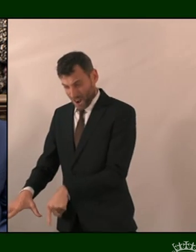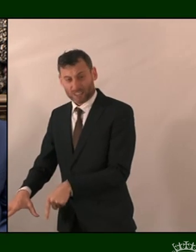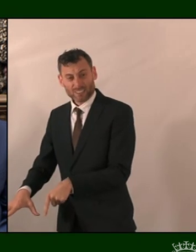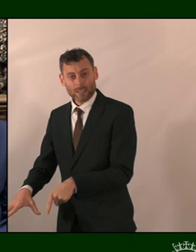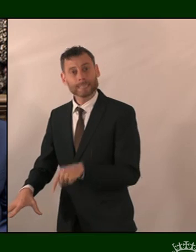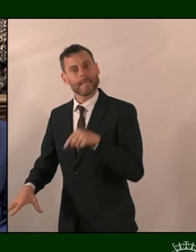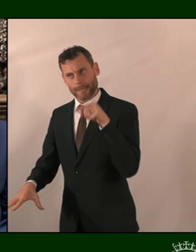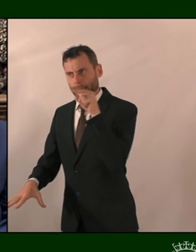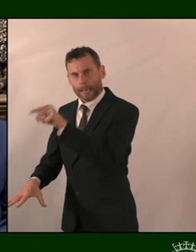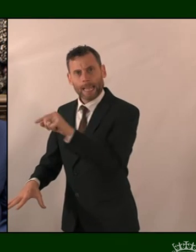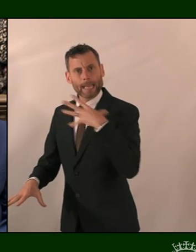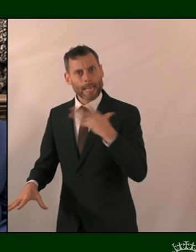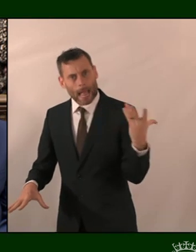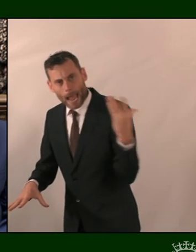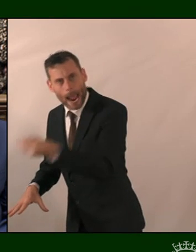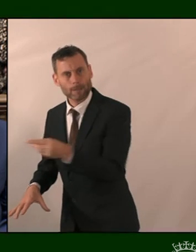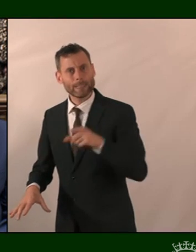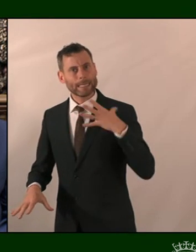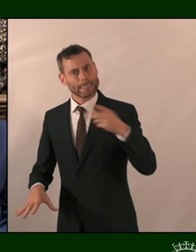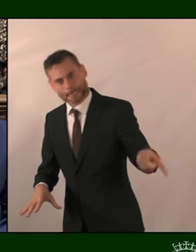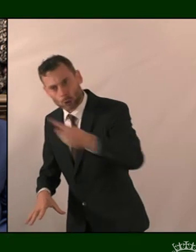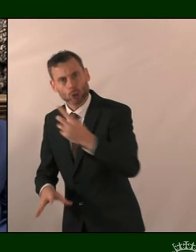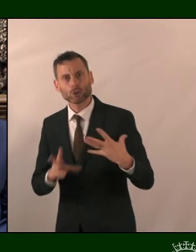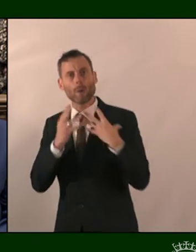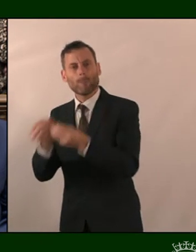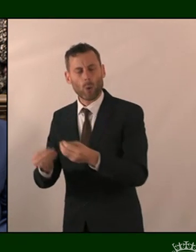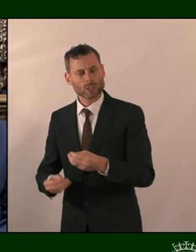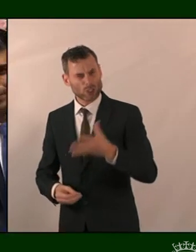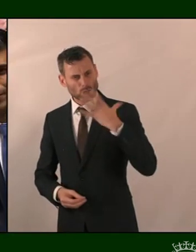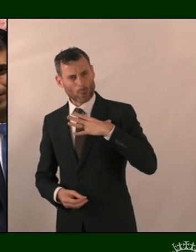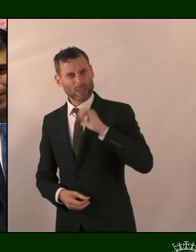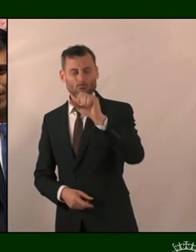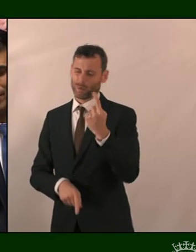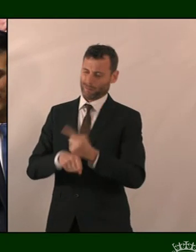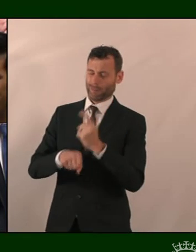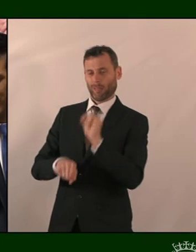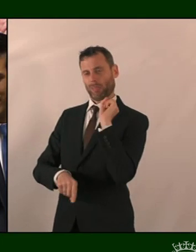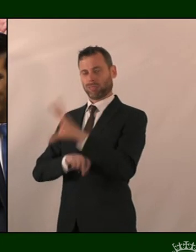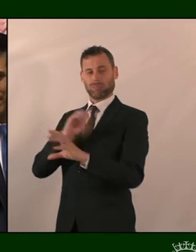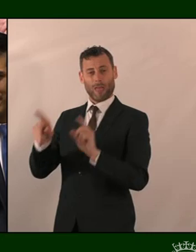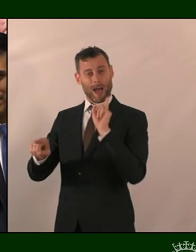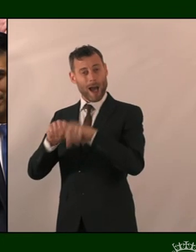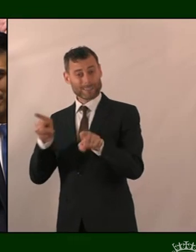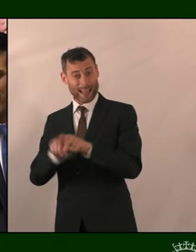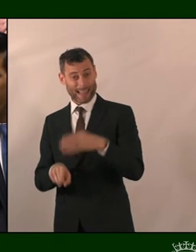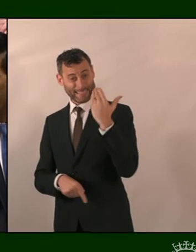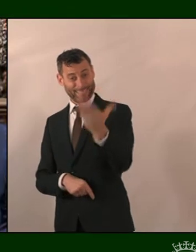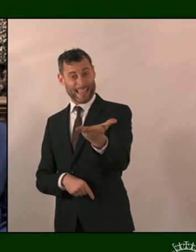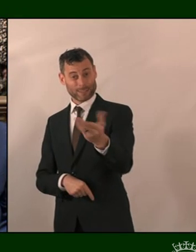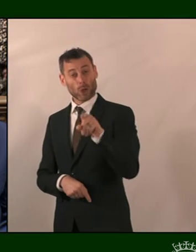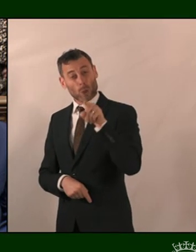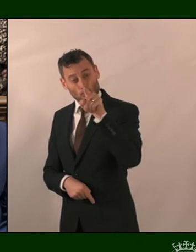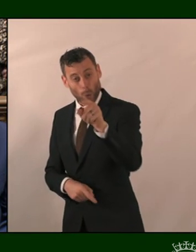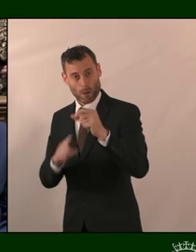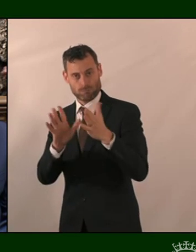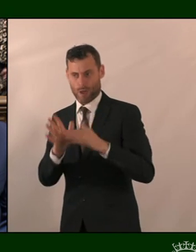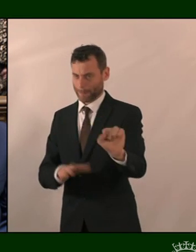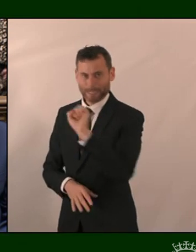They need help and support. They do not need trite answers like that from their Prime Minister.